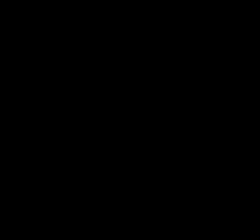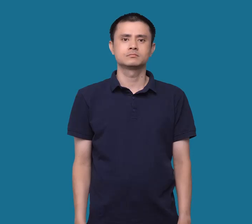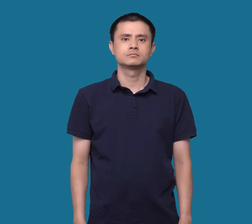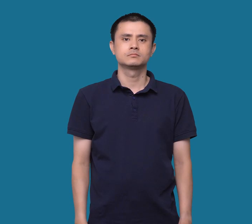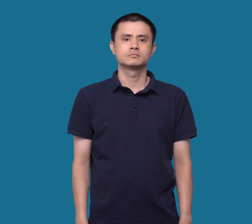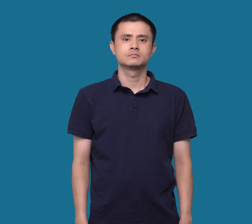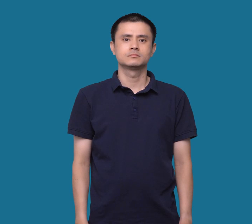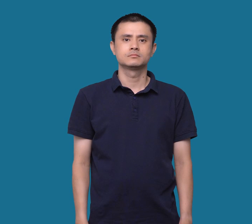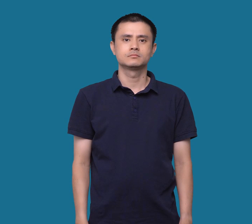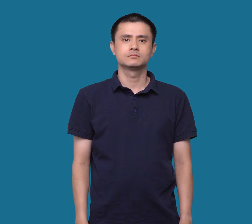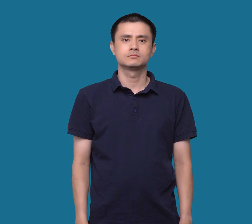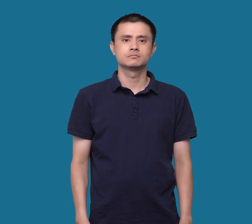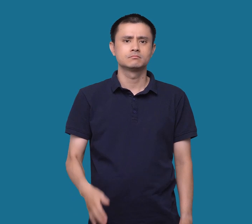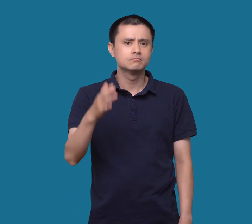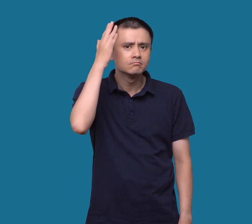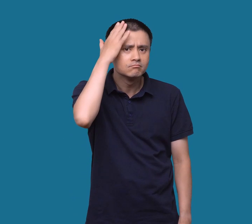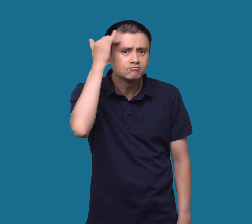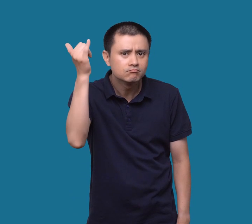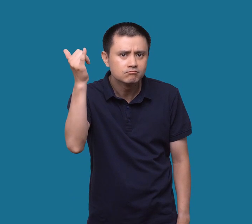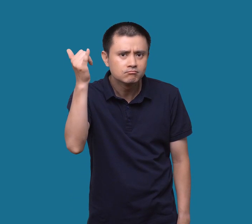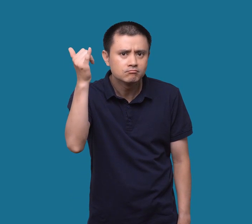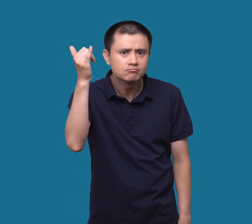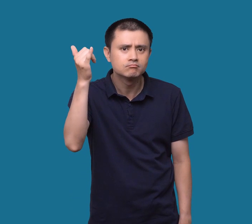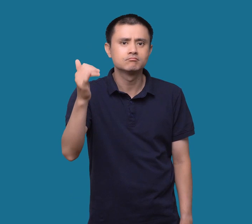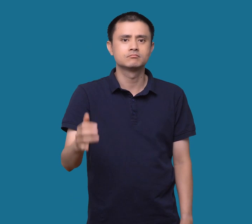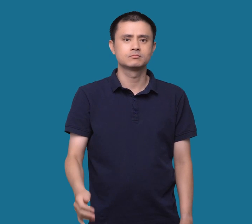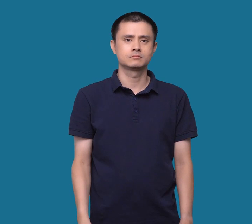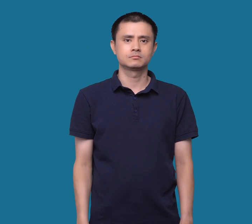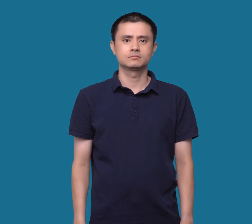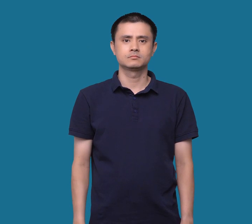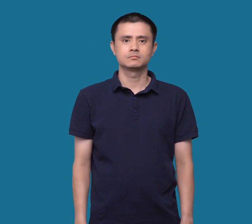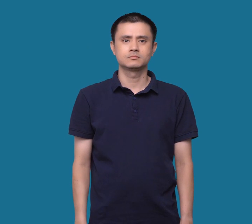vì sao?